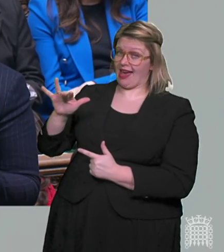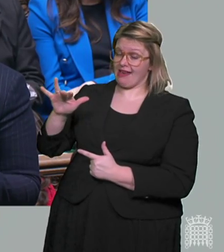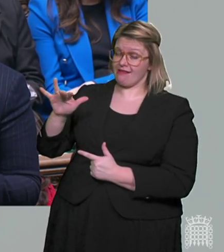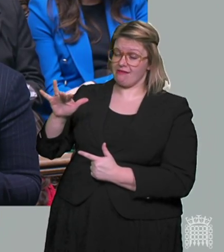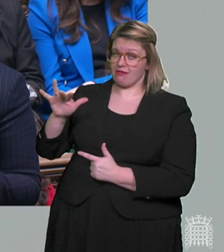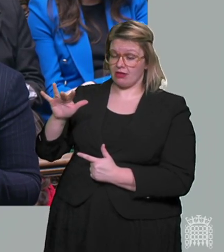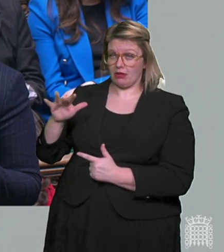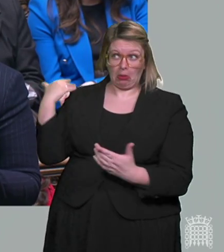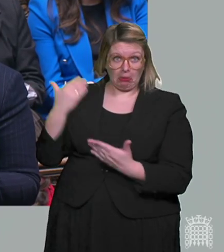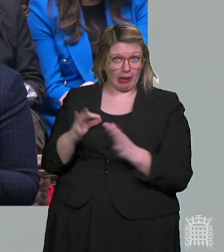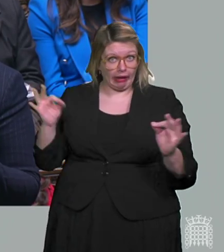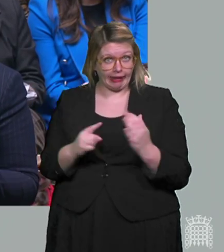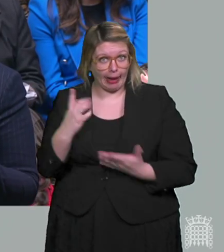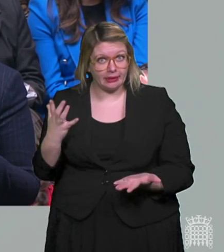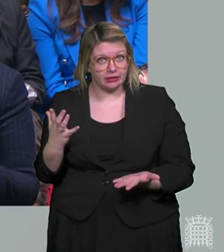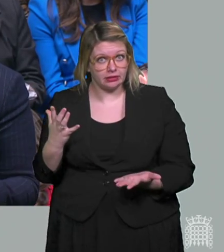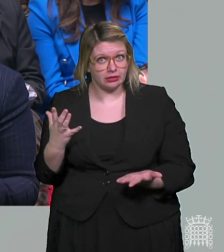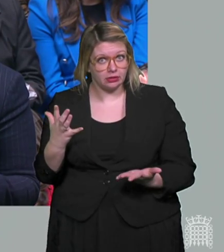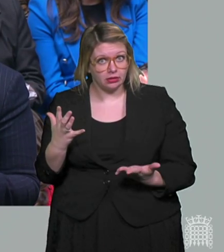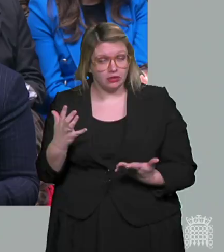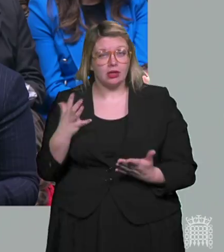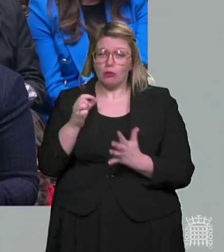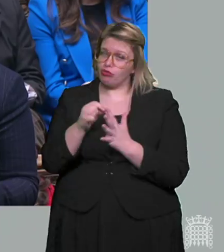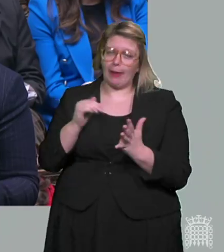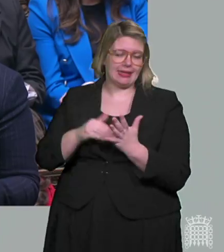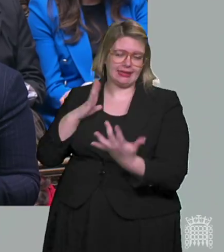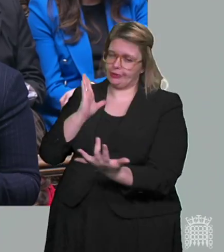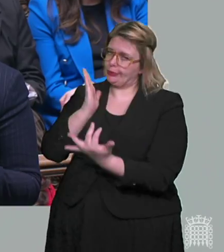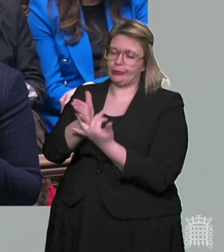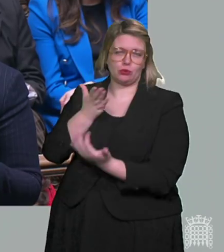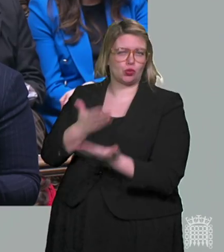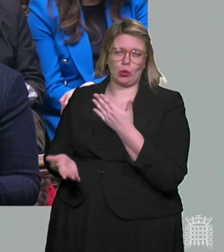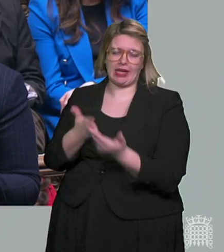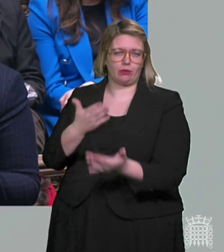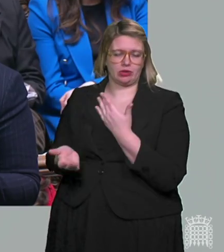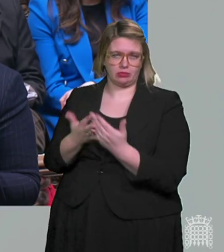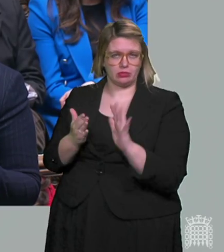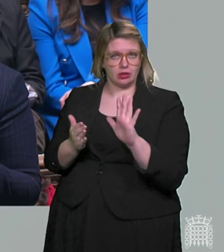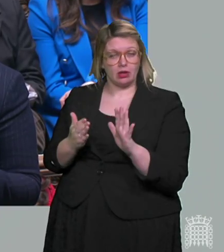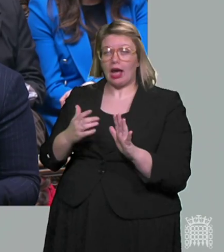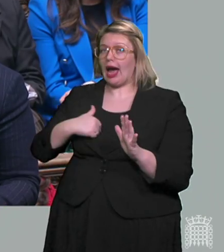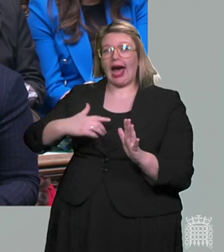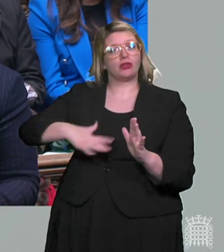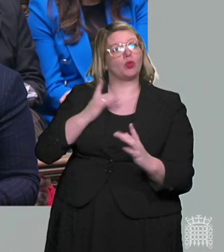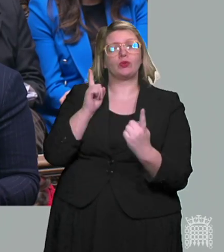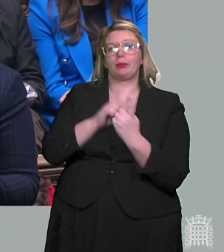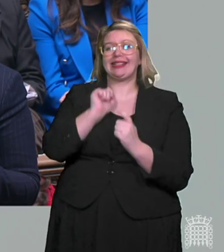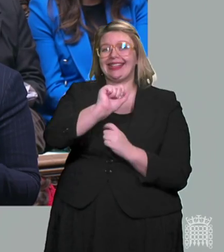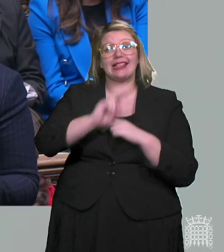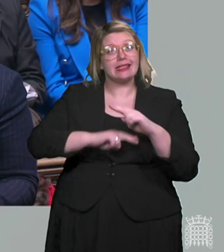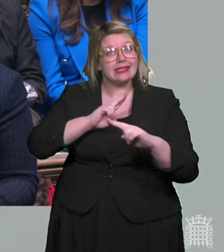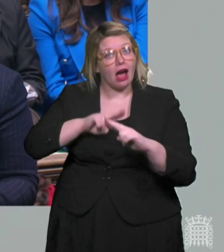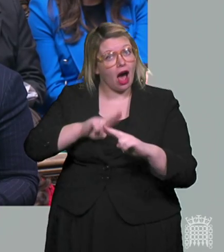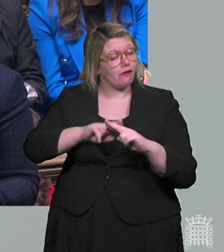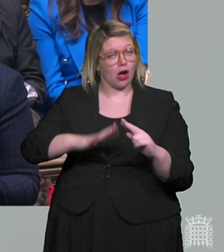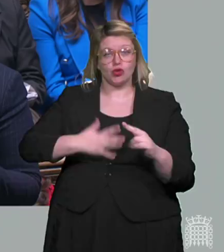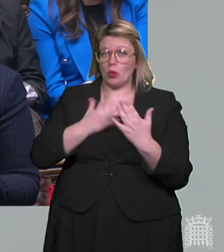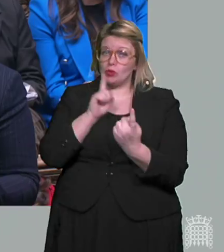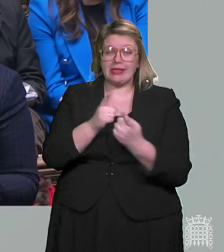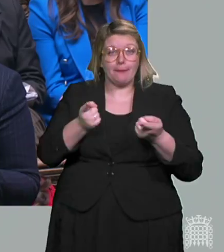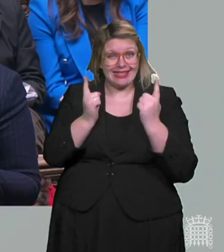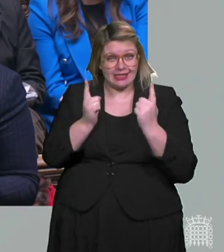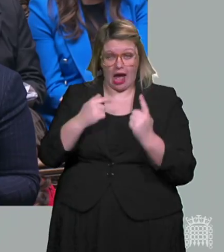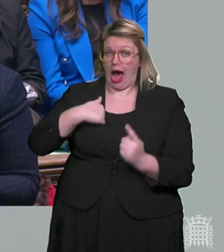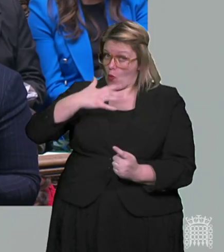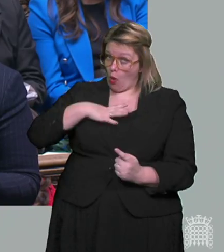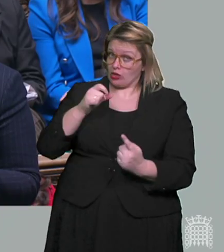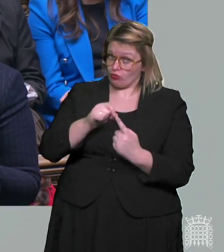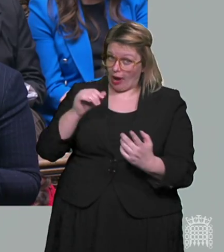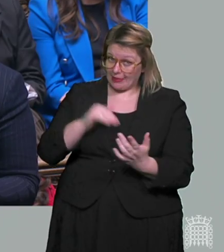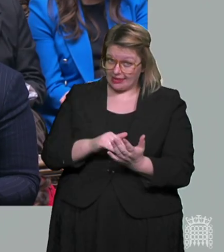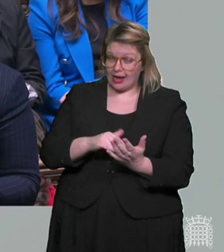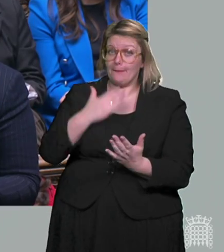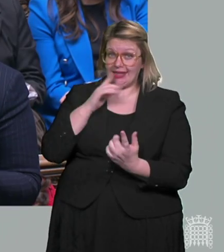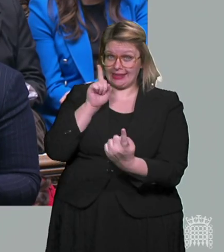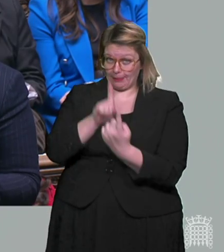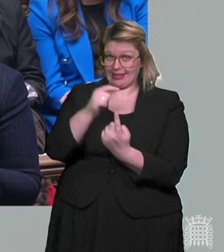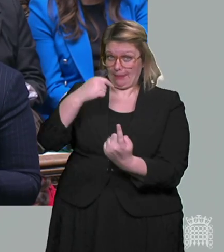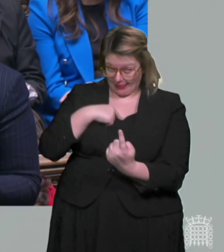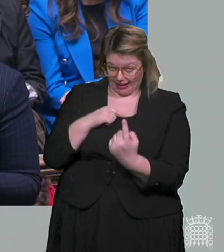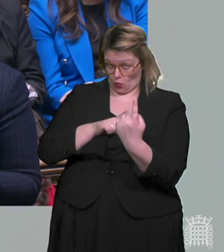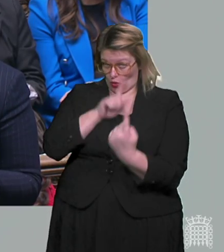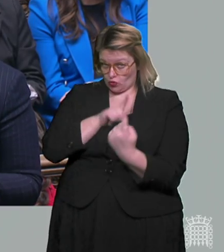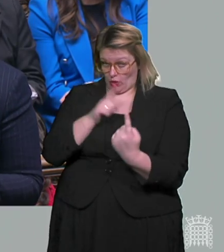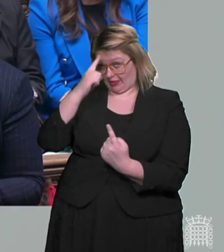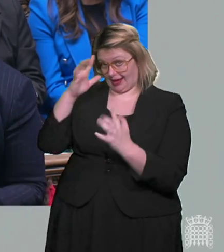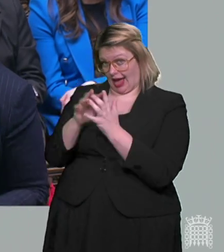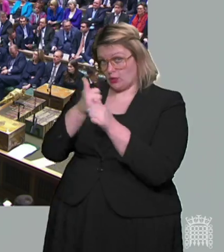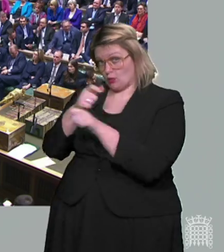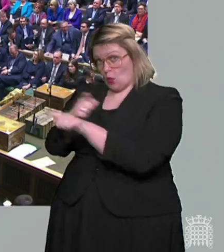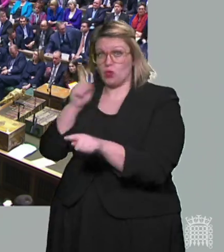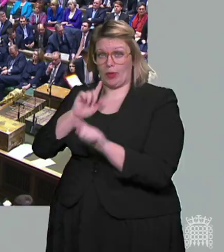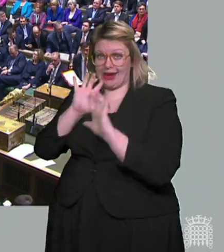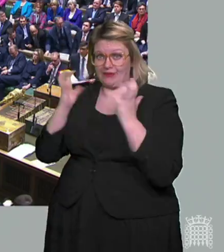This dire situation requires a prime ministerial intervention, so I am not asking to meet the Prime Minister’s officials or his Ministers; I am asking him directly whether he will meet me to see what we can do for these women.